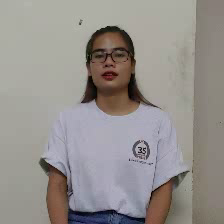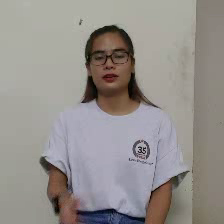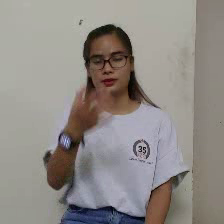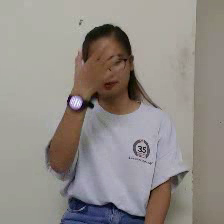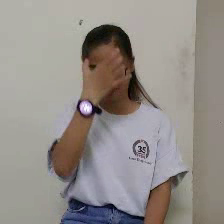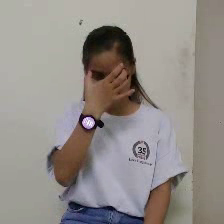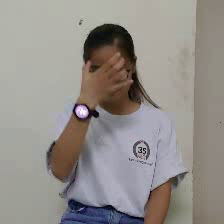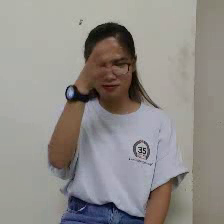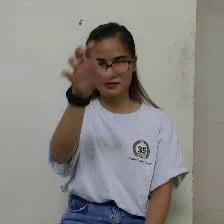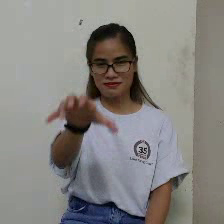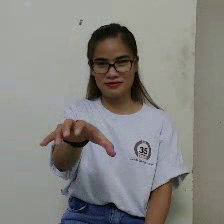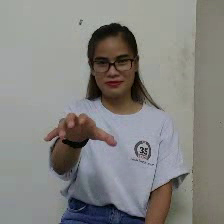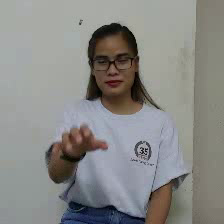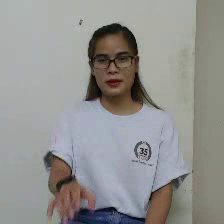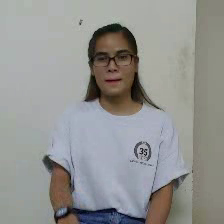Áp dụng